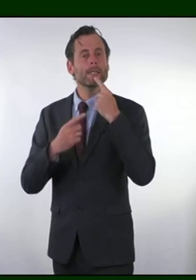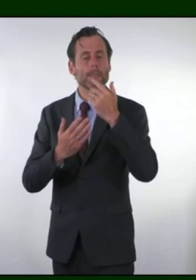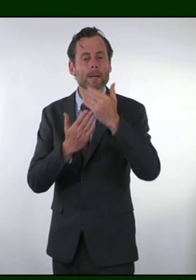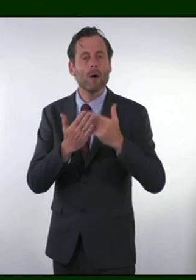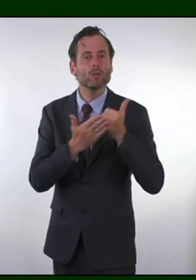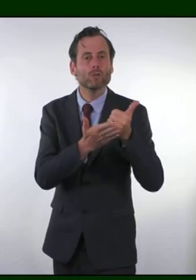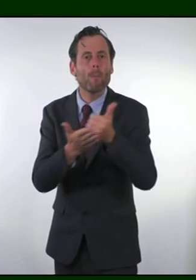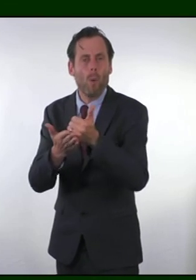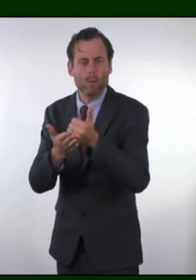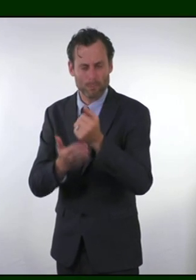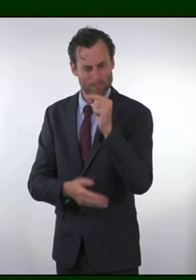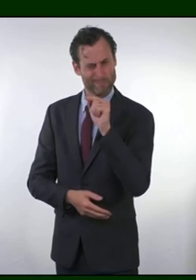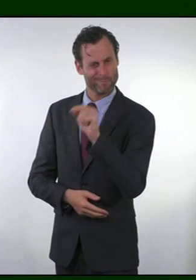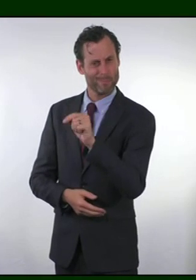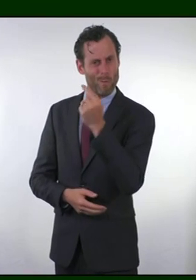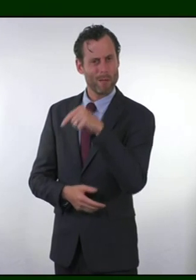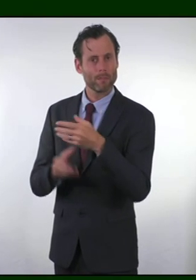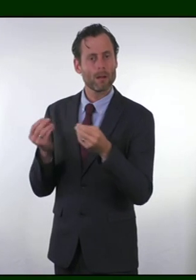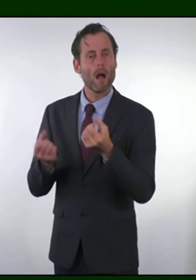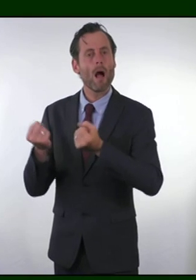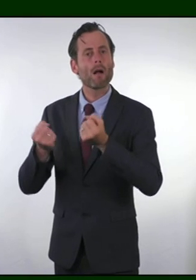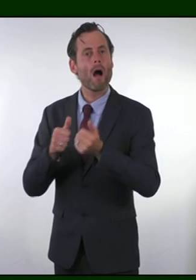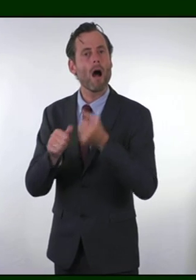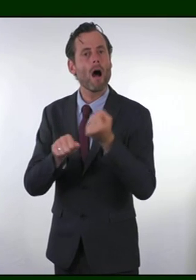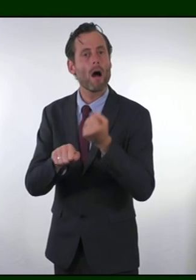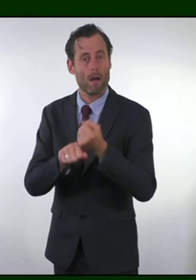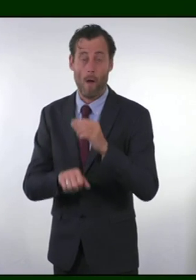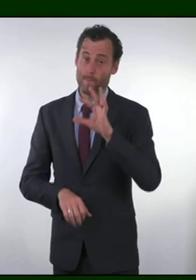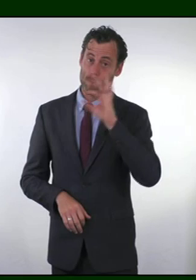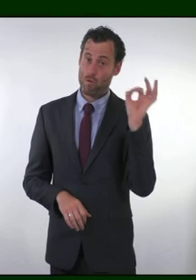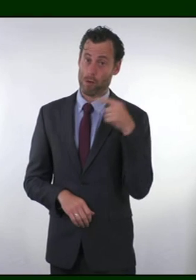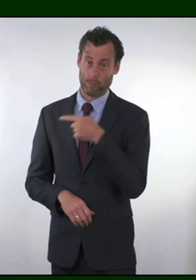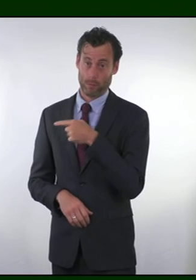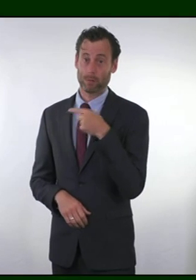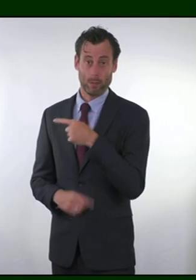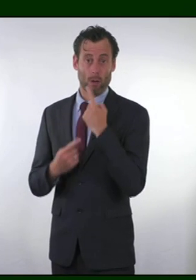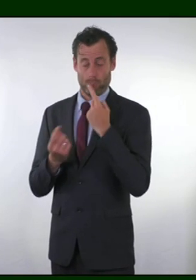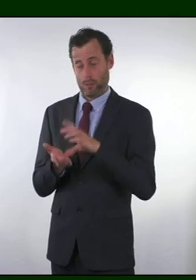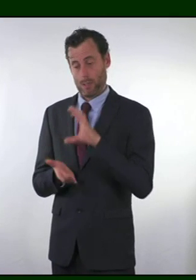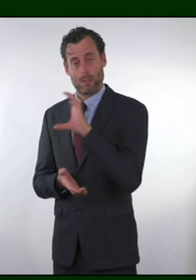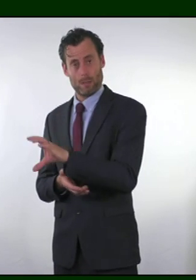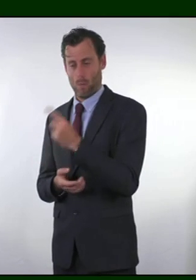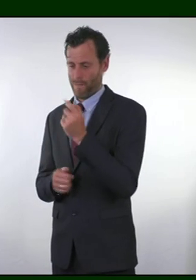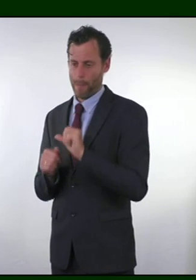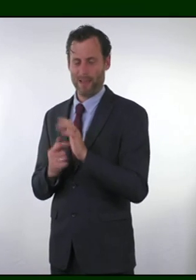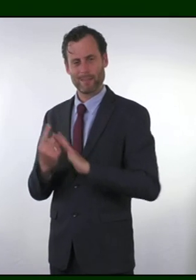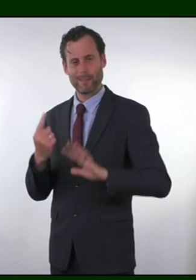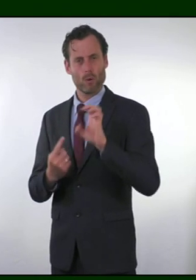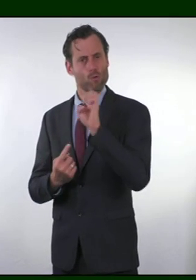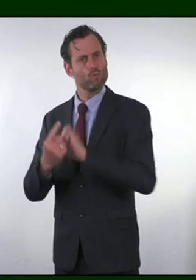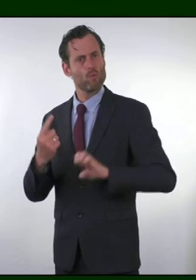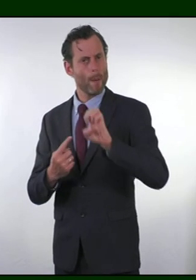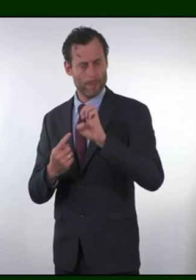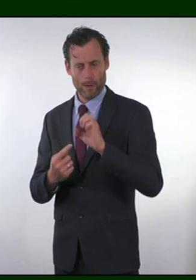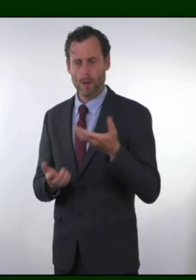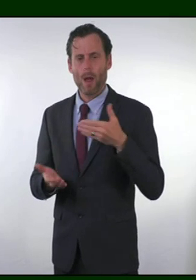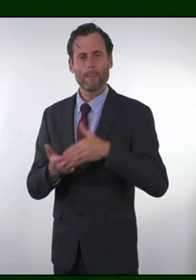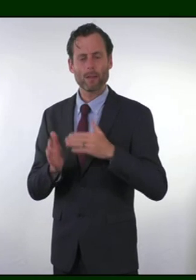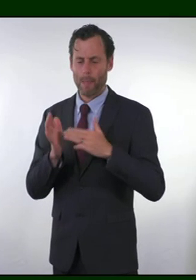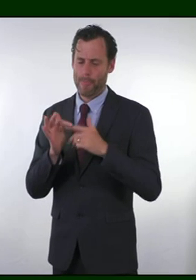May I ask particularly about car manufacturing? France has announced increases in electric vehicle subsidies, making them the most generous in Europe, and a means-tested scrappage scheme.